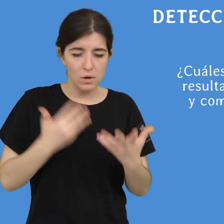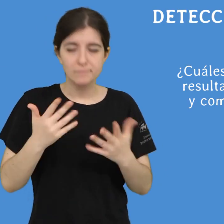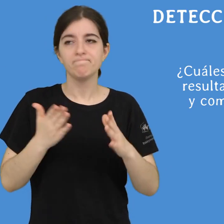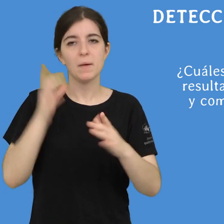ir